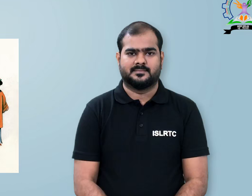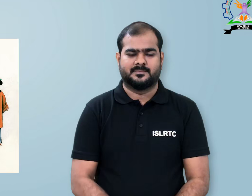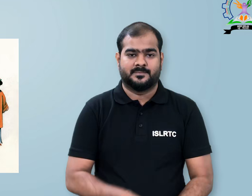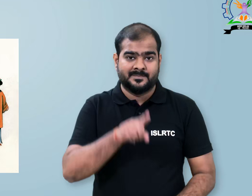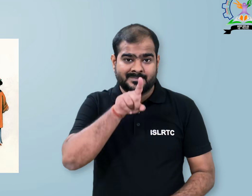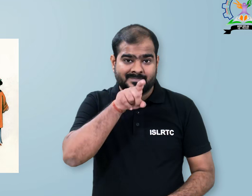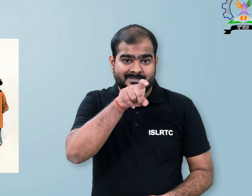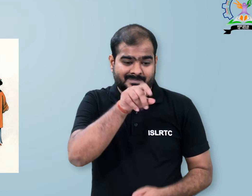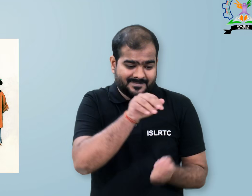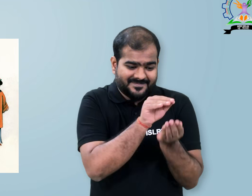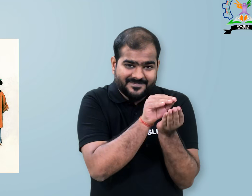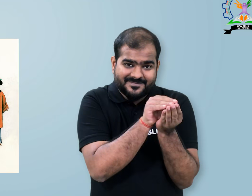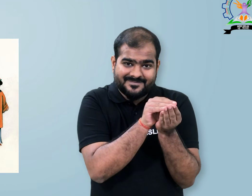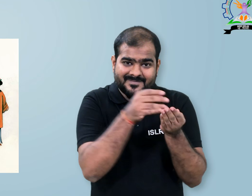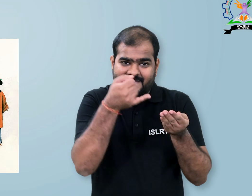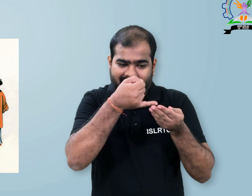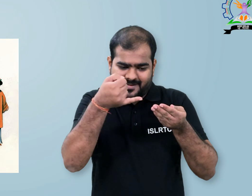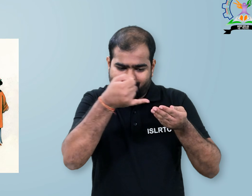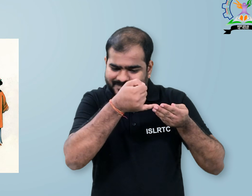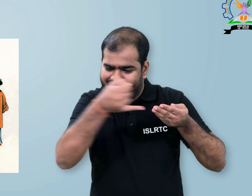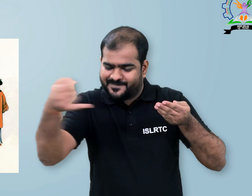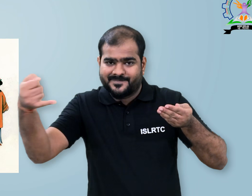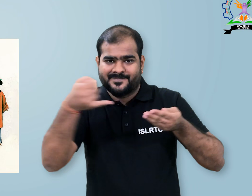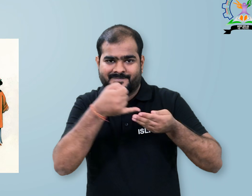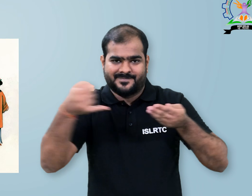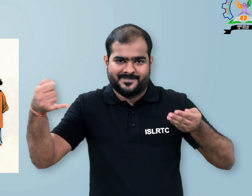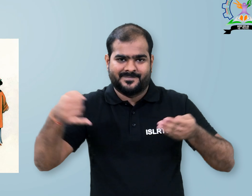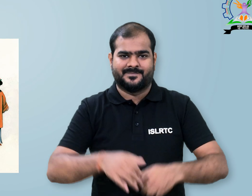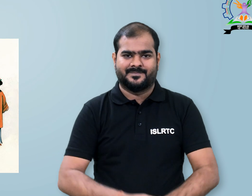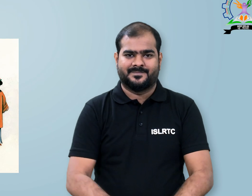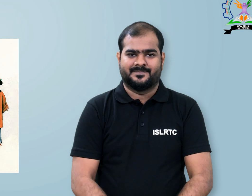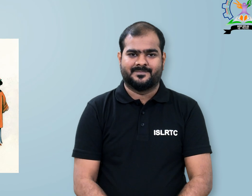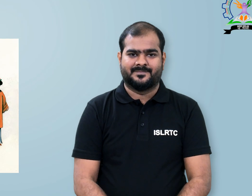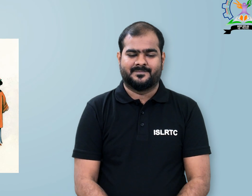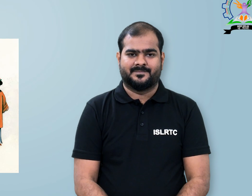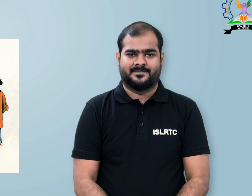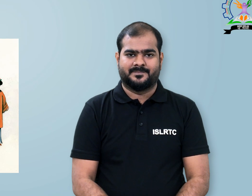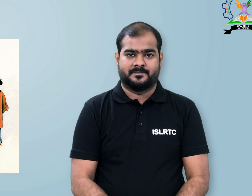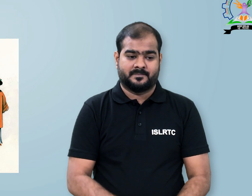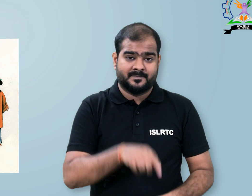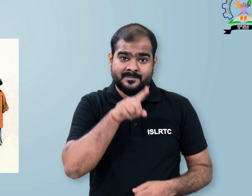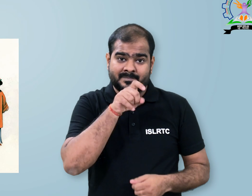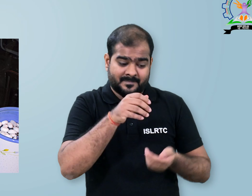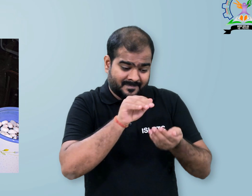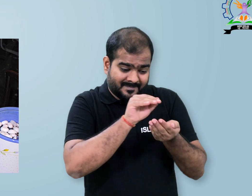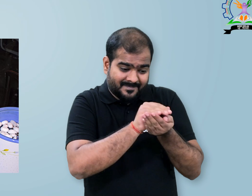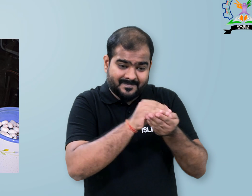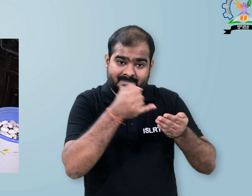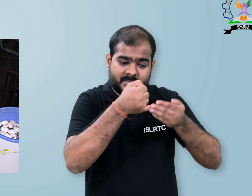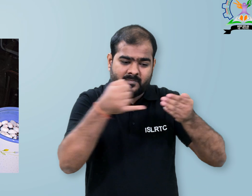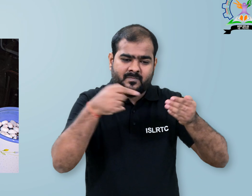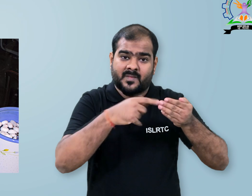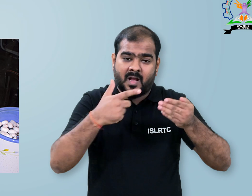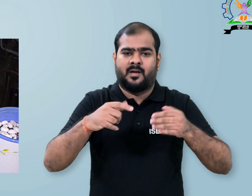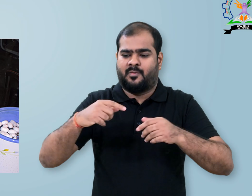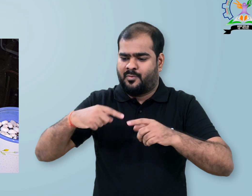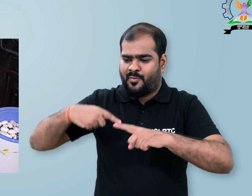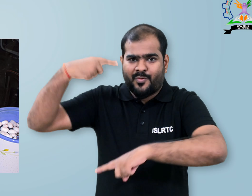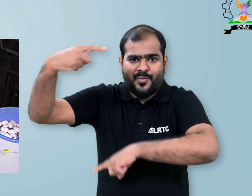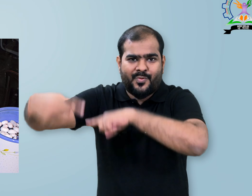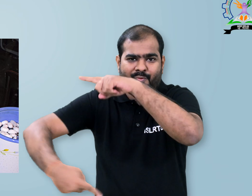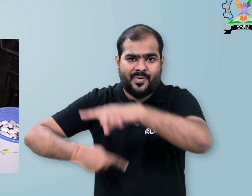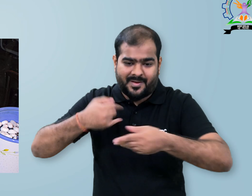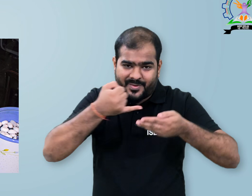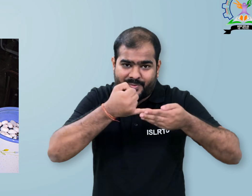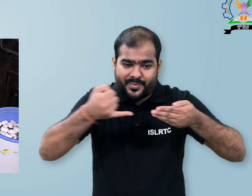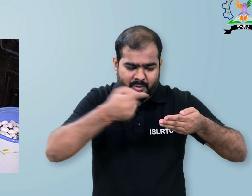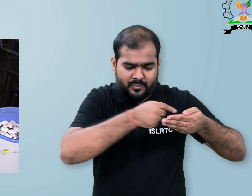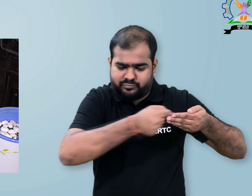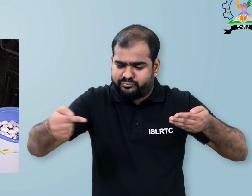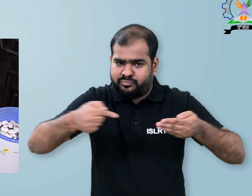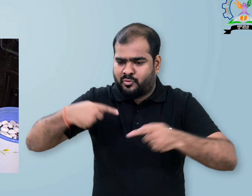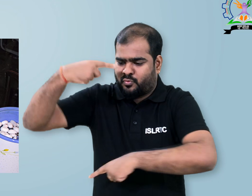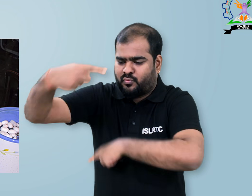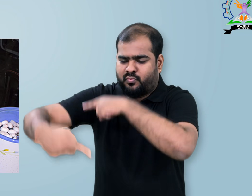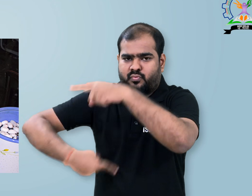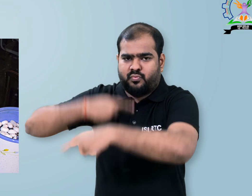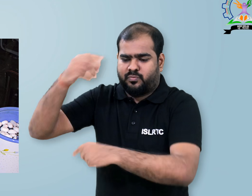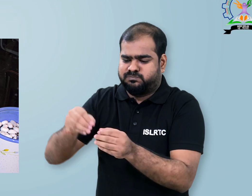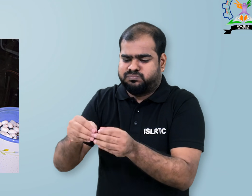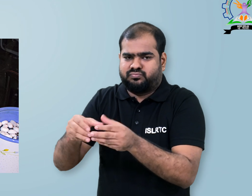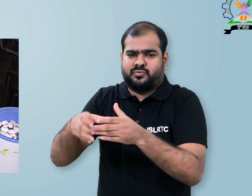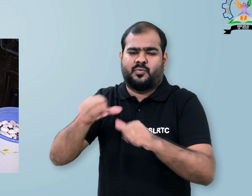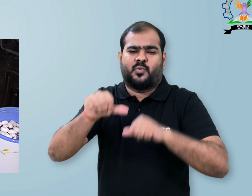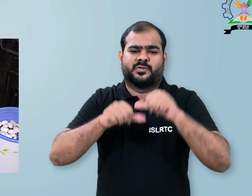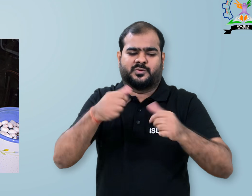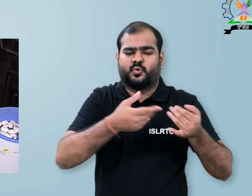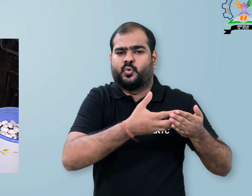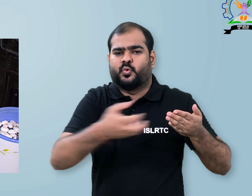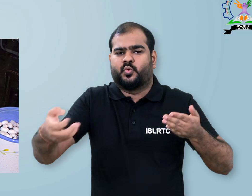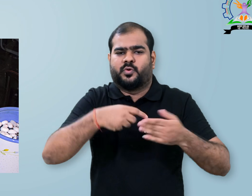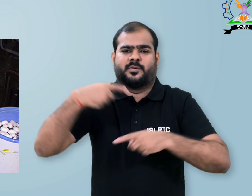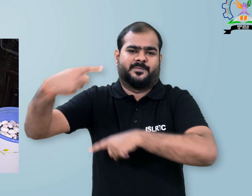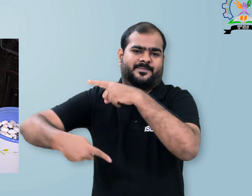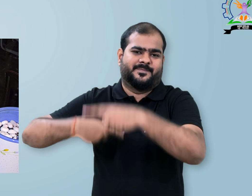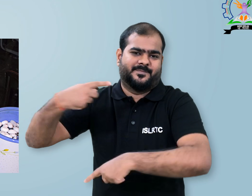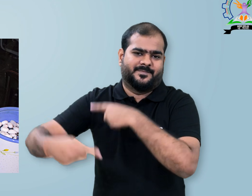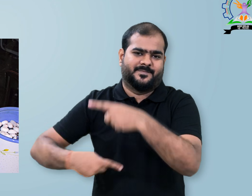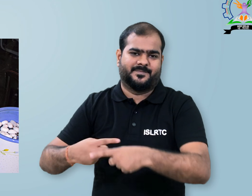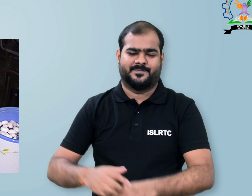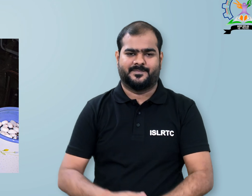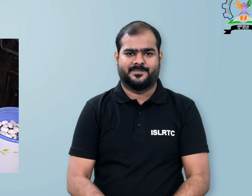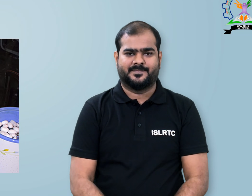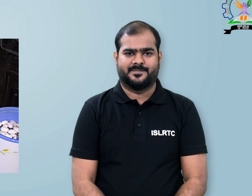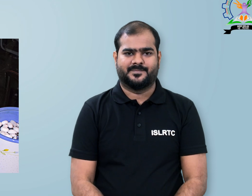Reeling The process of taking out threads from the cocoons for use as silk is called reeling.